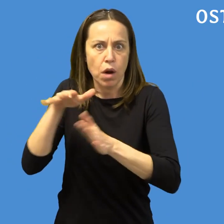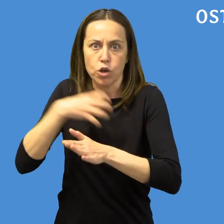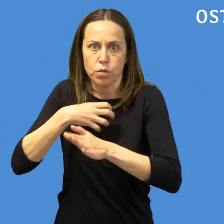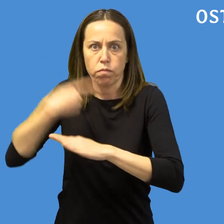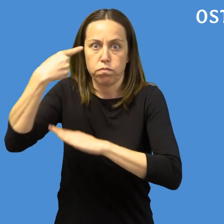poder